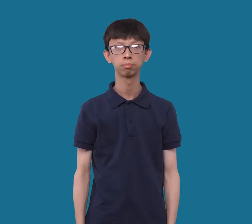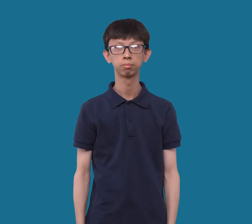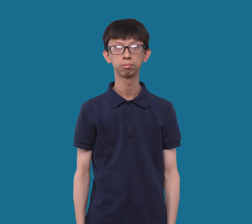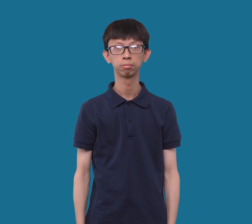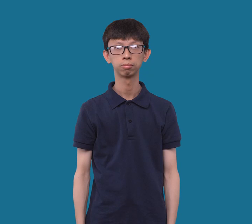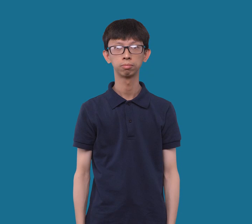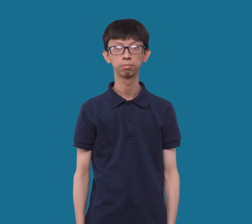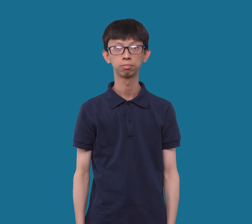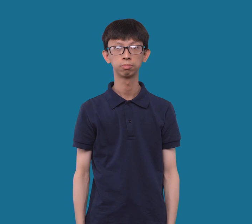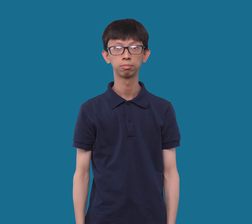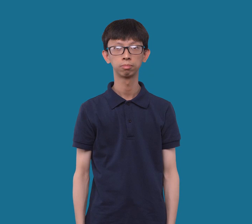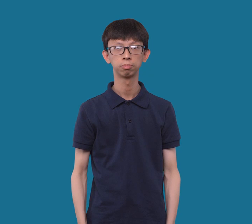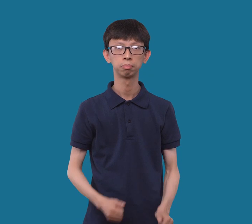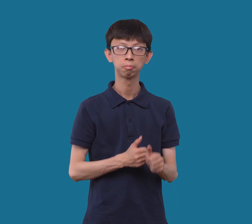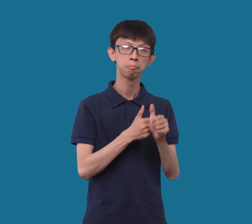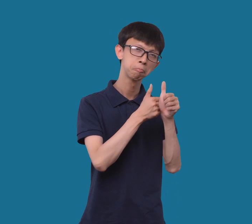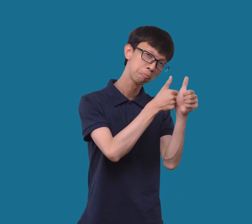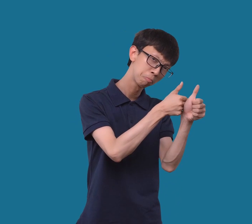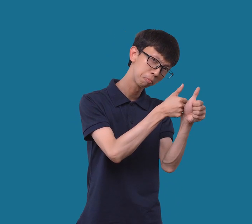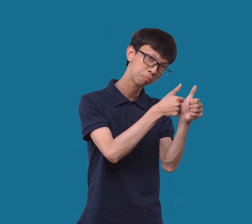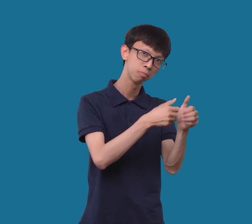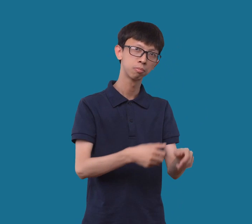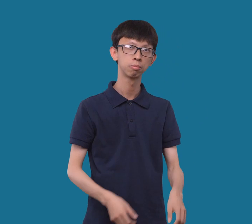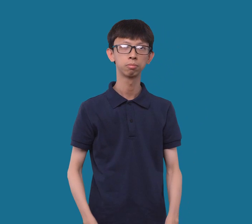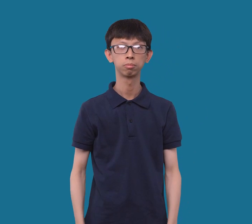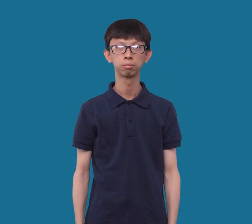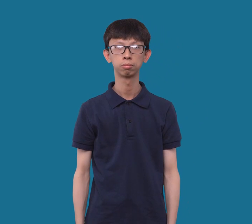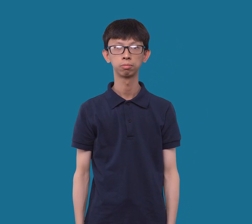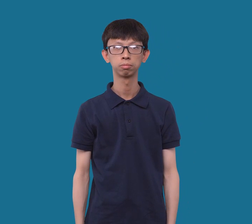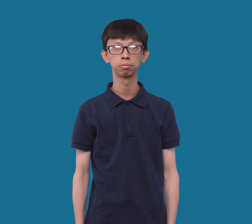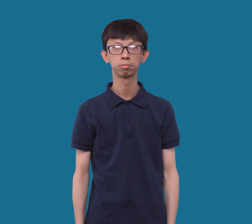bị động